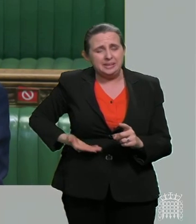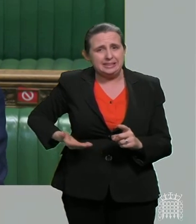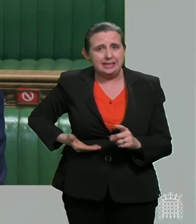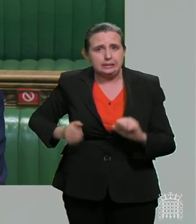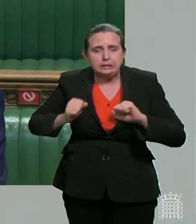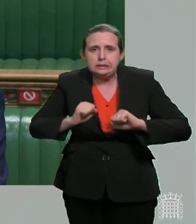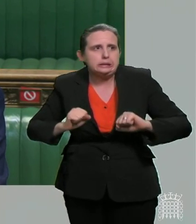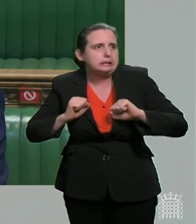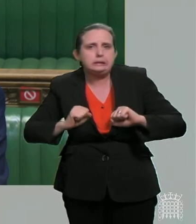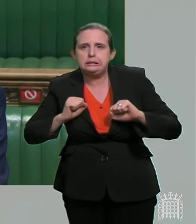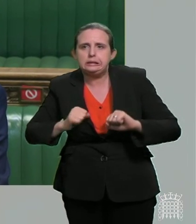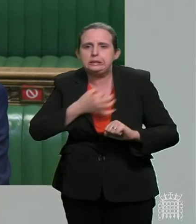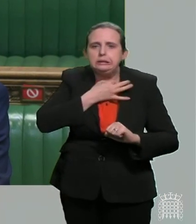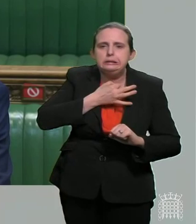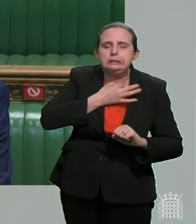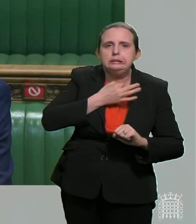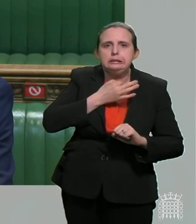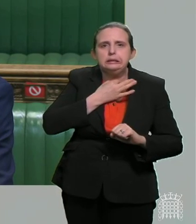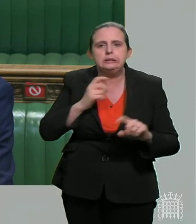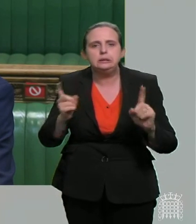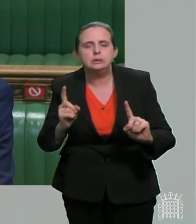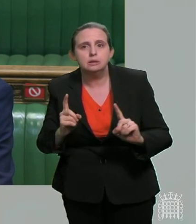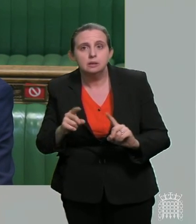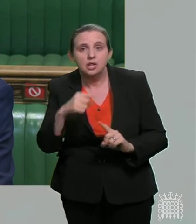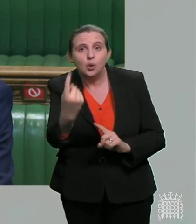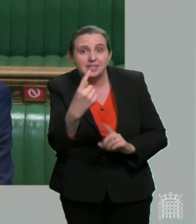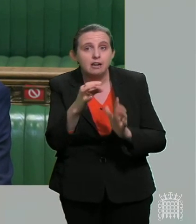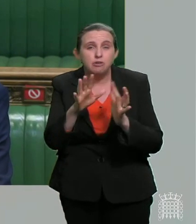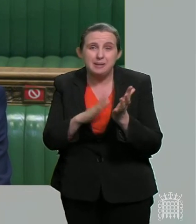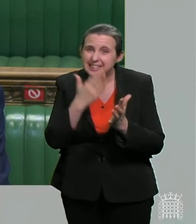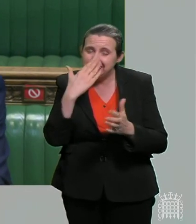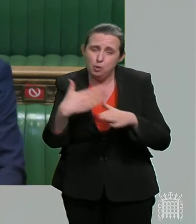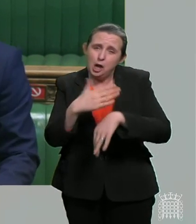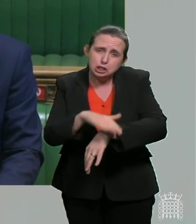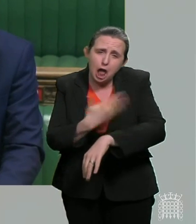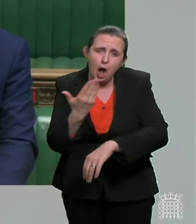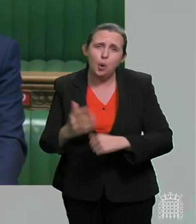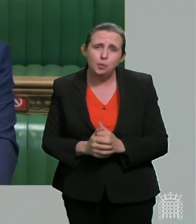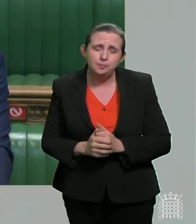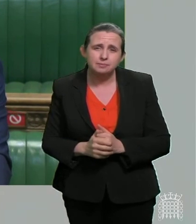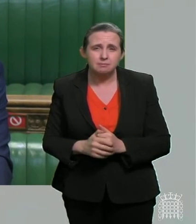The trouble is that businesses do not work as slowly as the Prime Minister—they need an answer now.